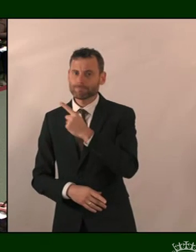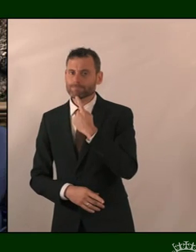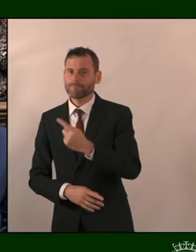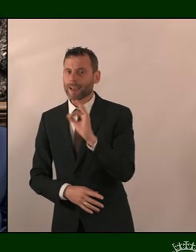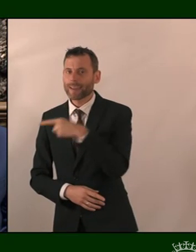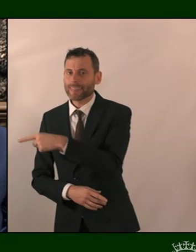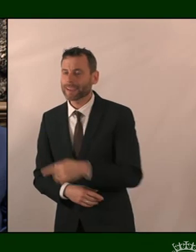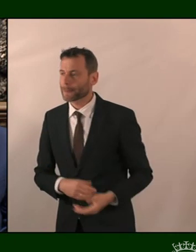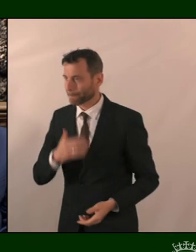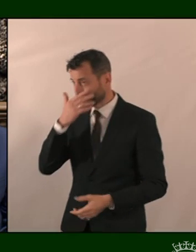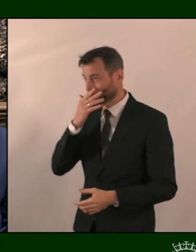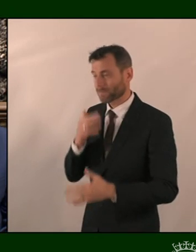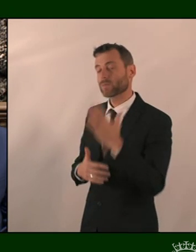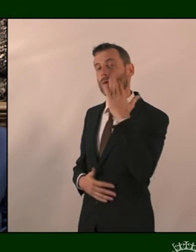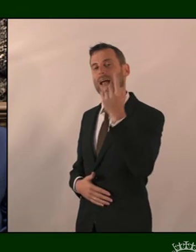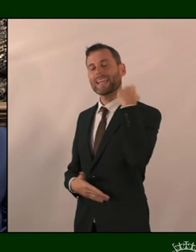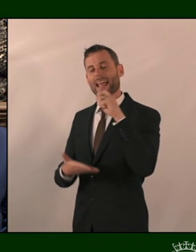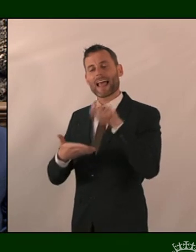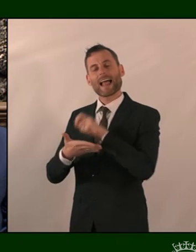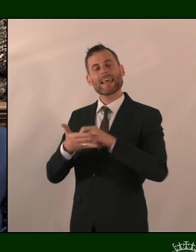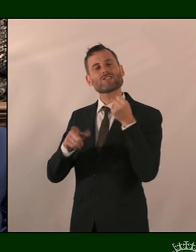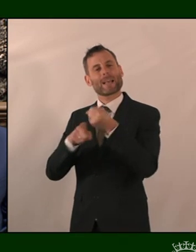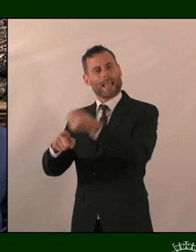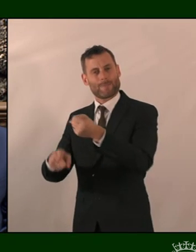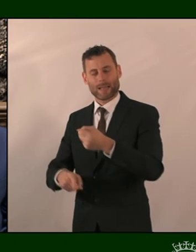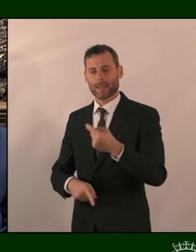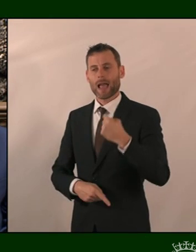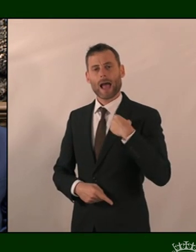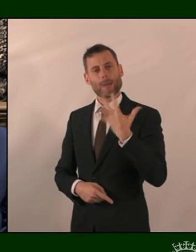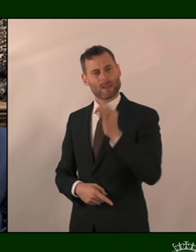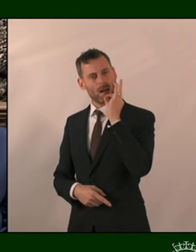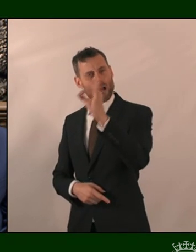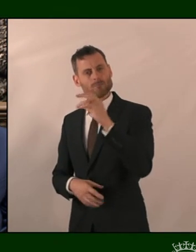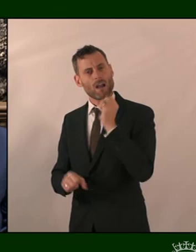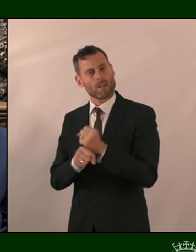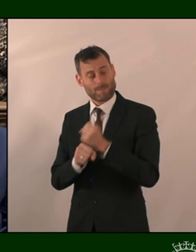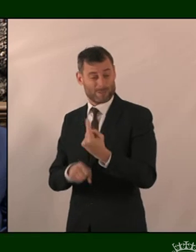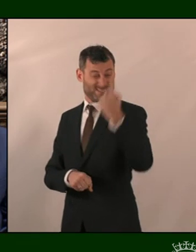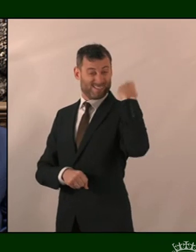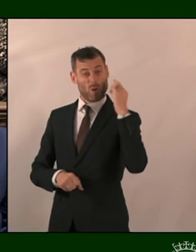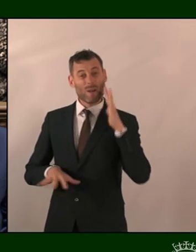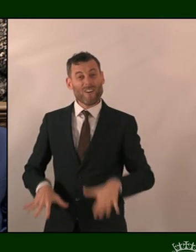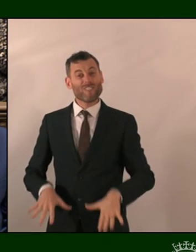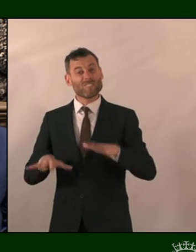During the election campaign, I wrote to the Prime Minister demanding that Cobra be convened to deal with the floods at that time.